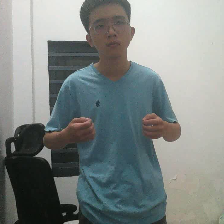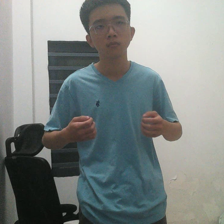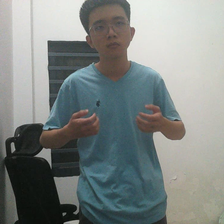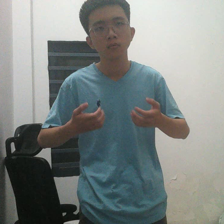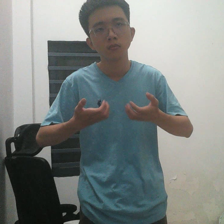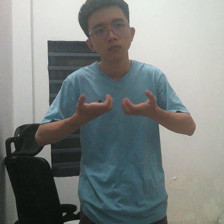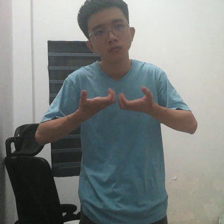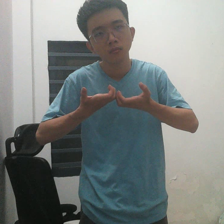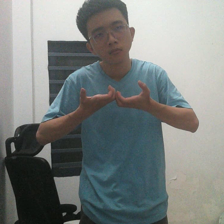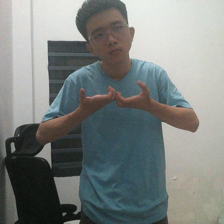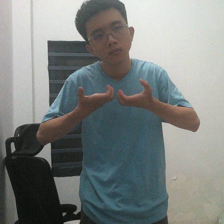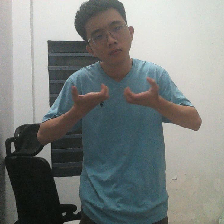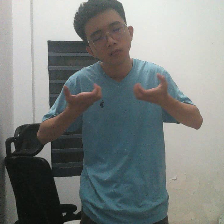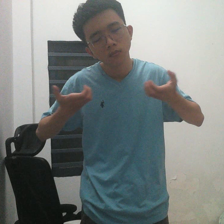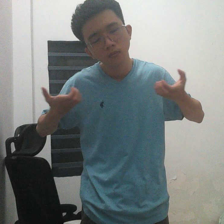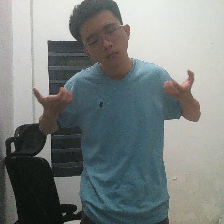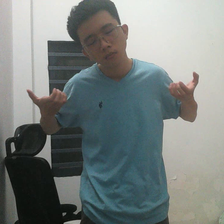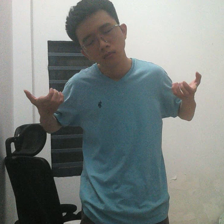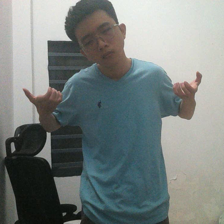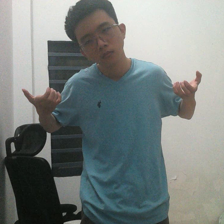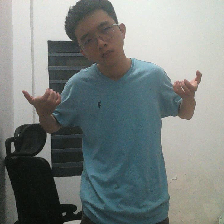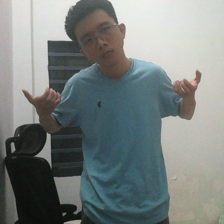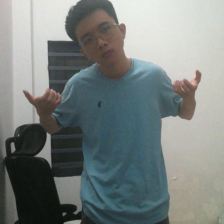chia cat